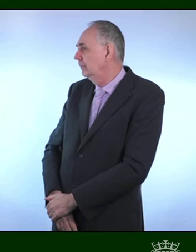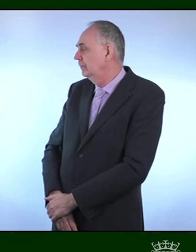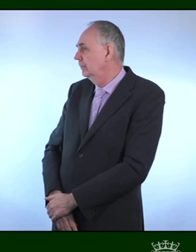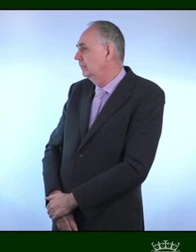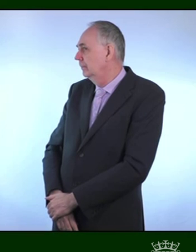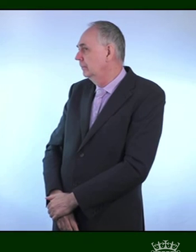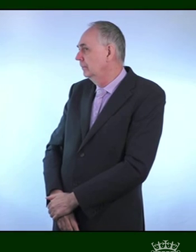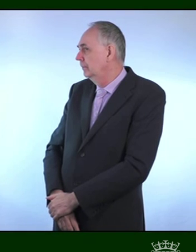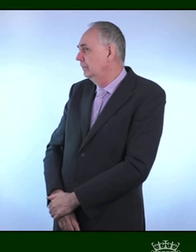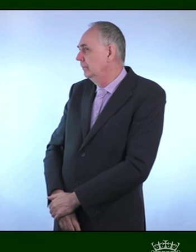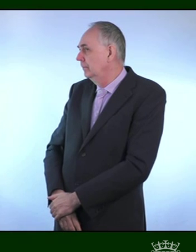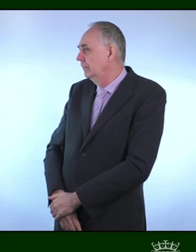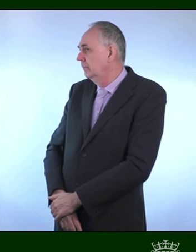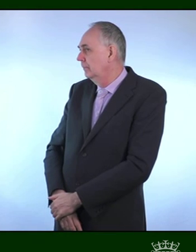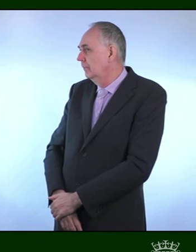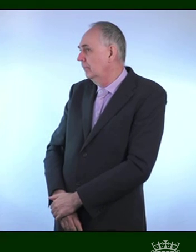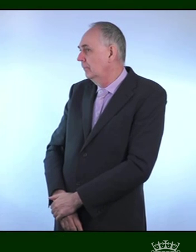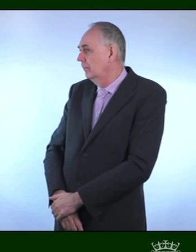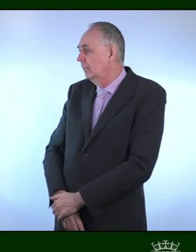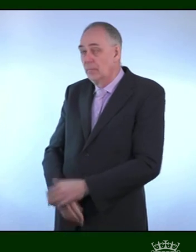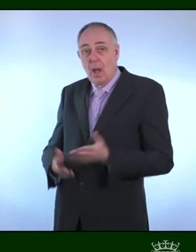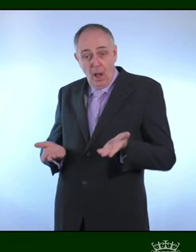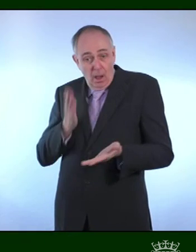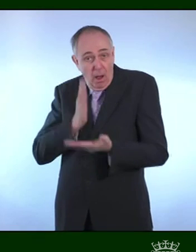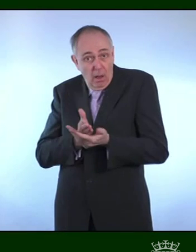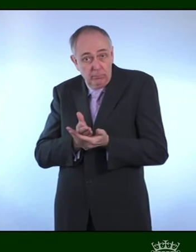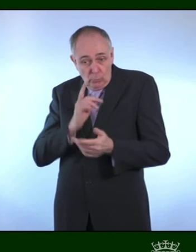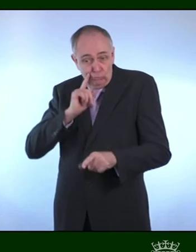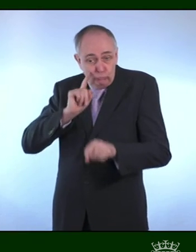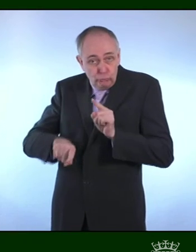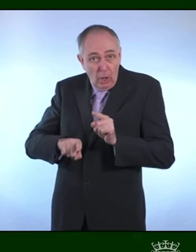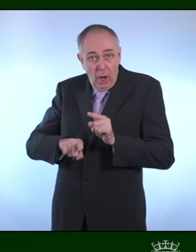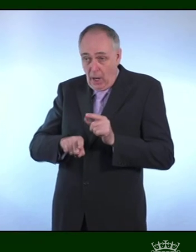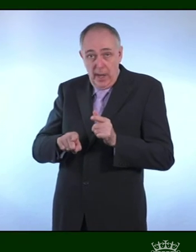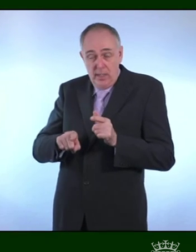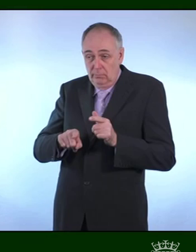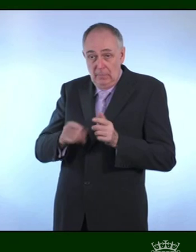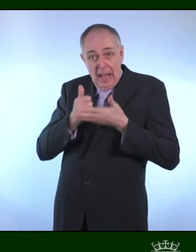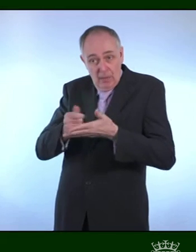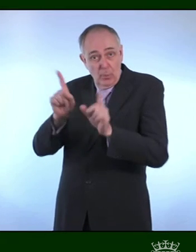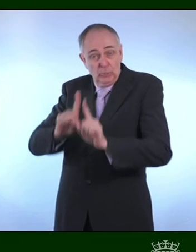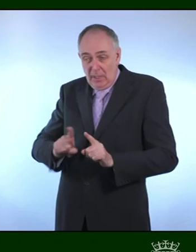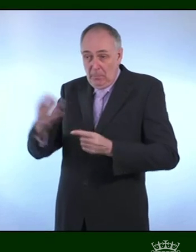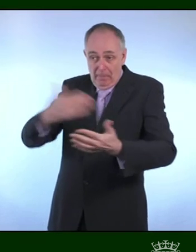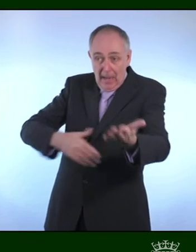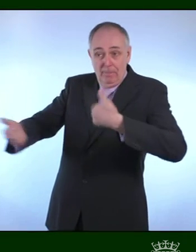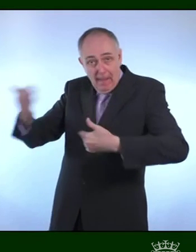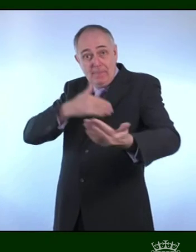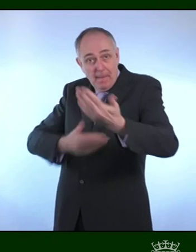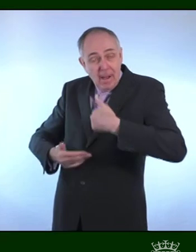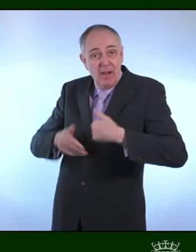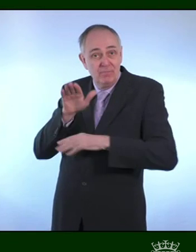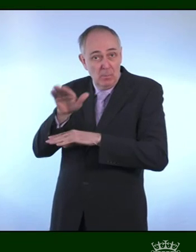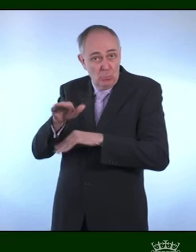The right honourable Gentleman can take it that we are certainly doing everything we can to bring back British citizens from abroad.